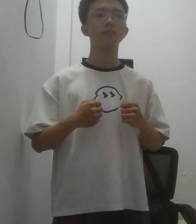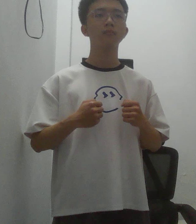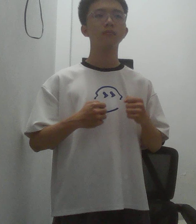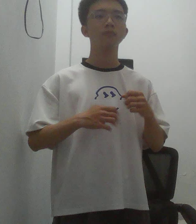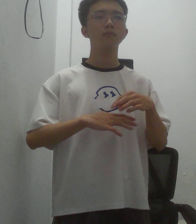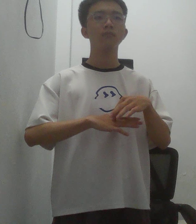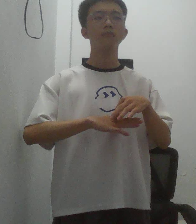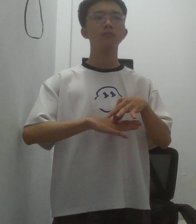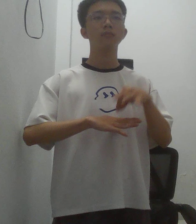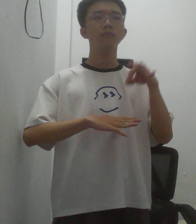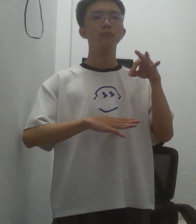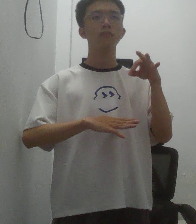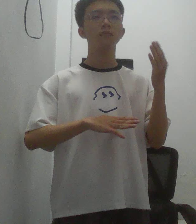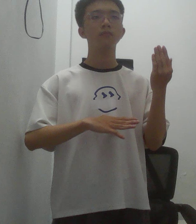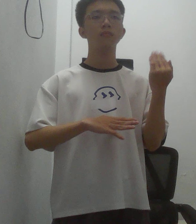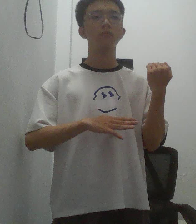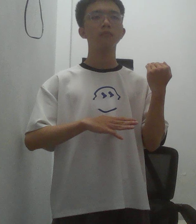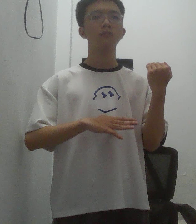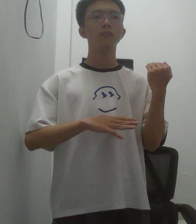tuan truoc